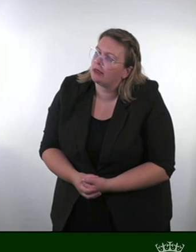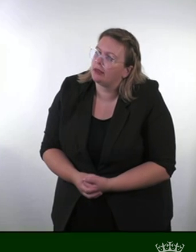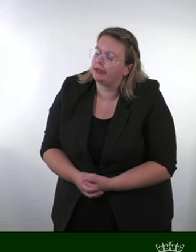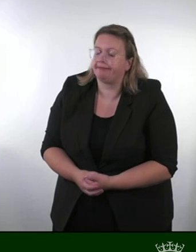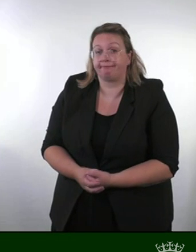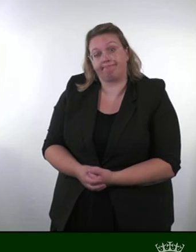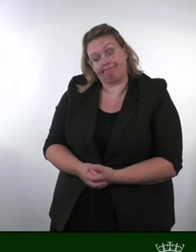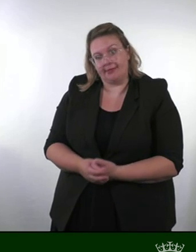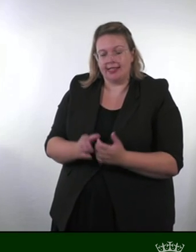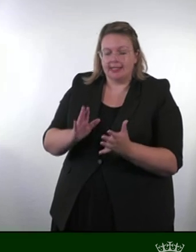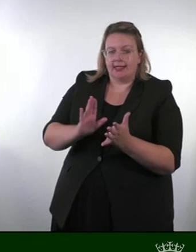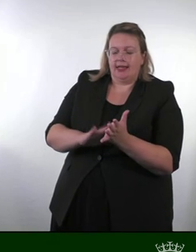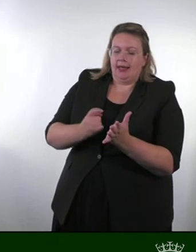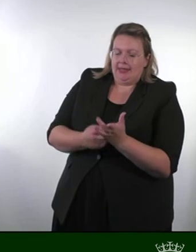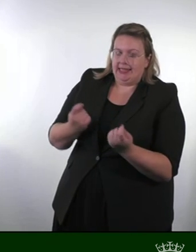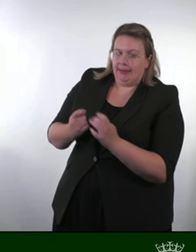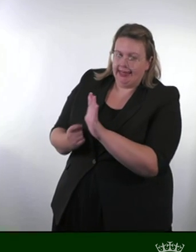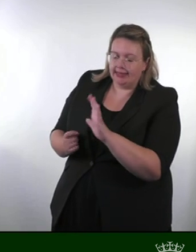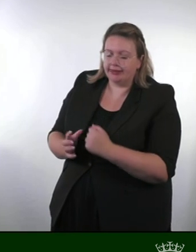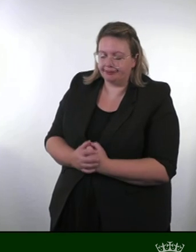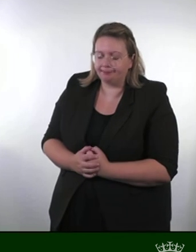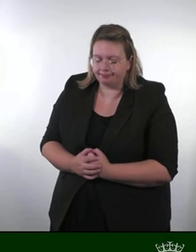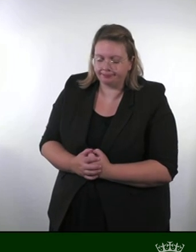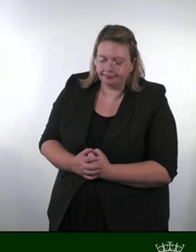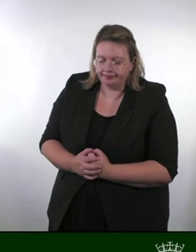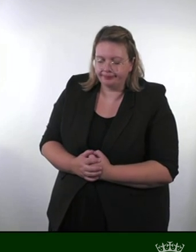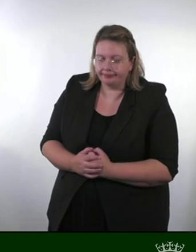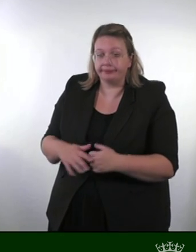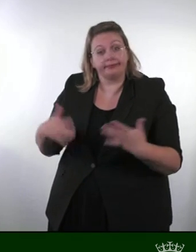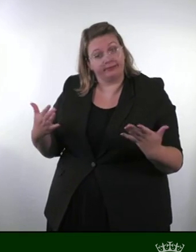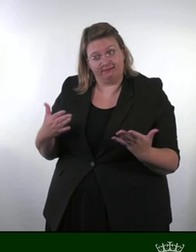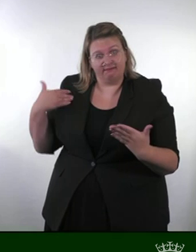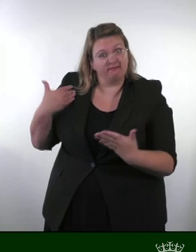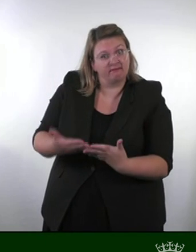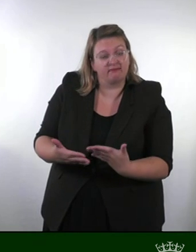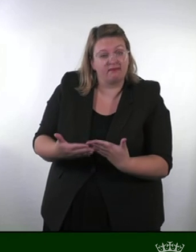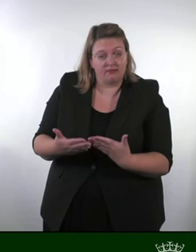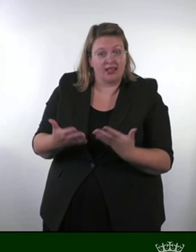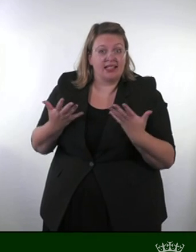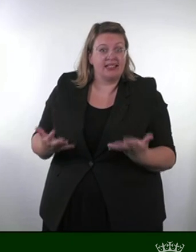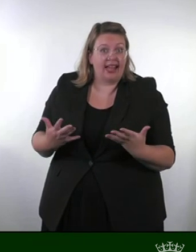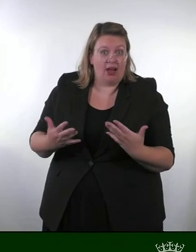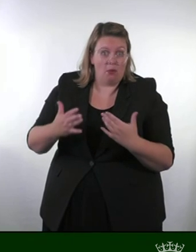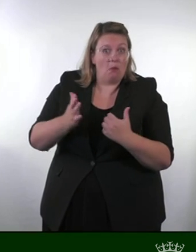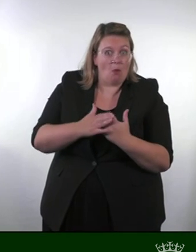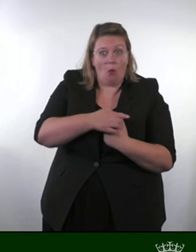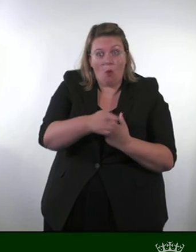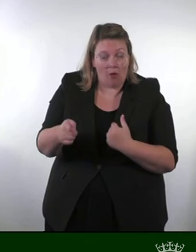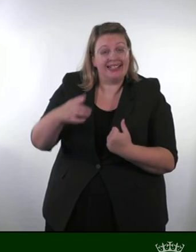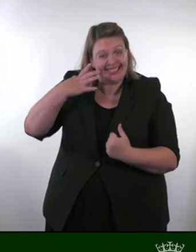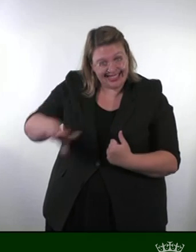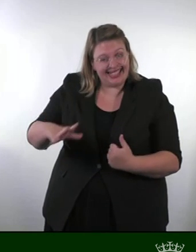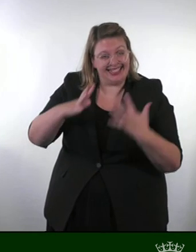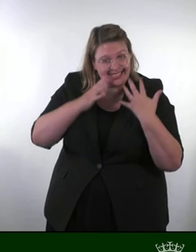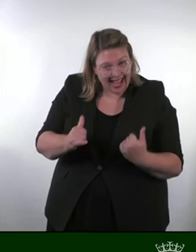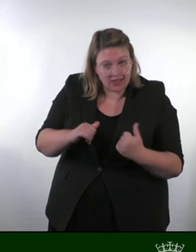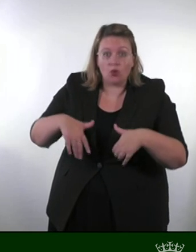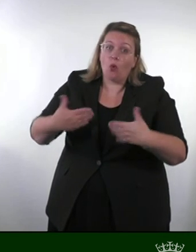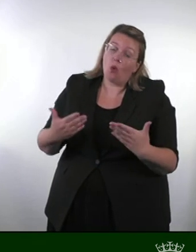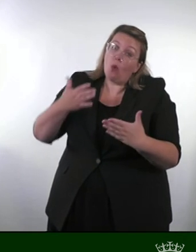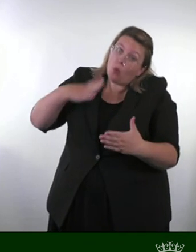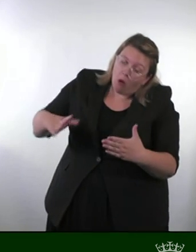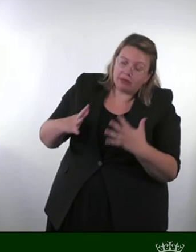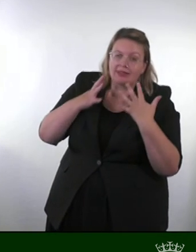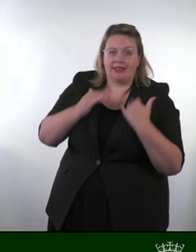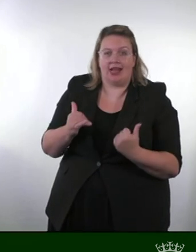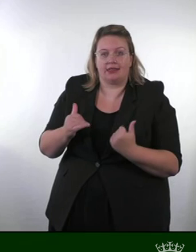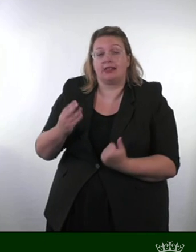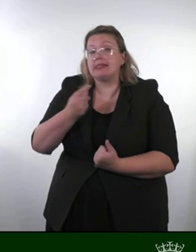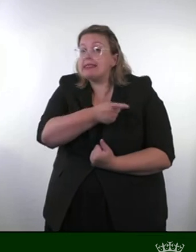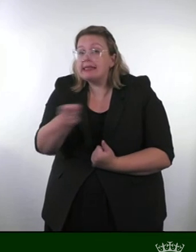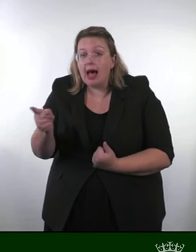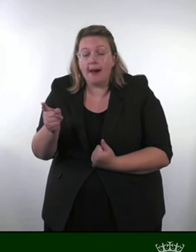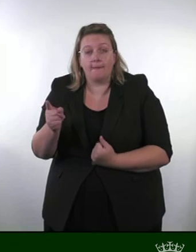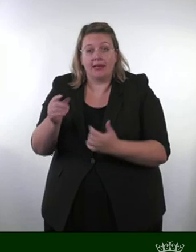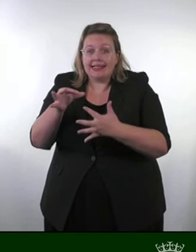The issue at the moment is that there has been a massive increase in the number of people who need or want tests, particularly people who do not have symptoms.